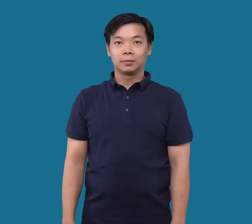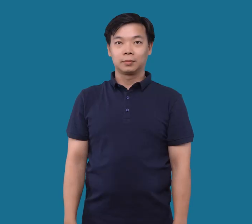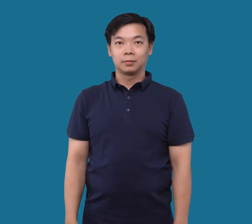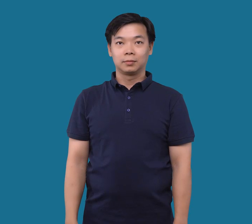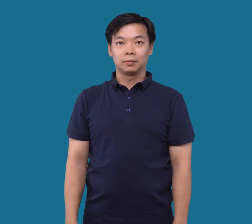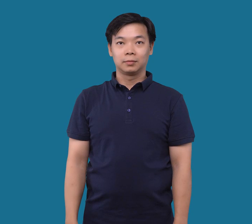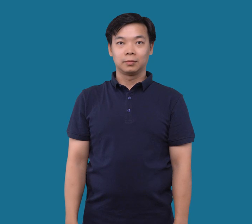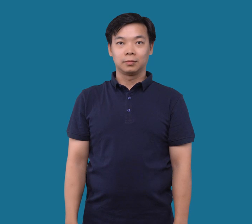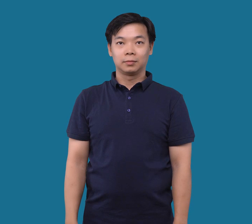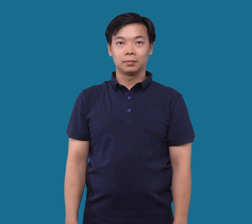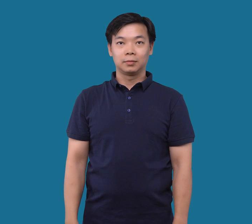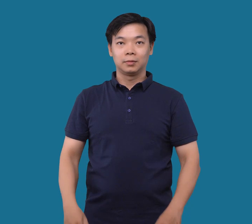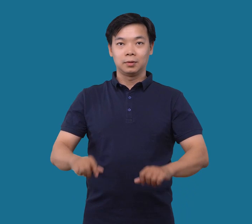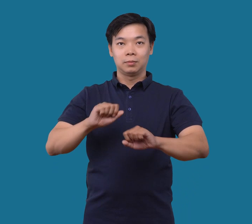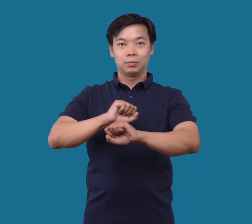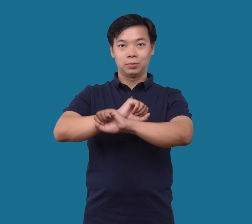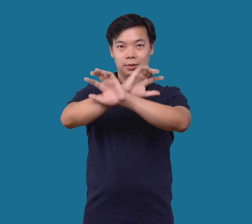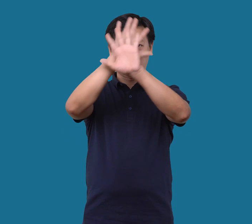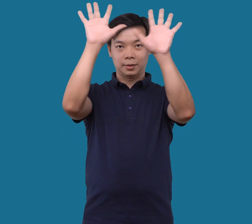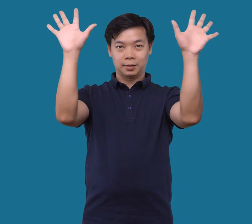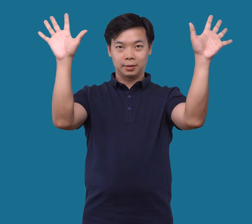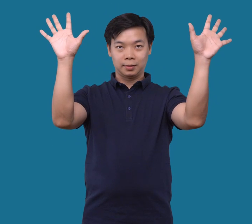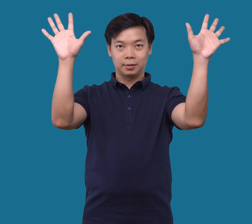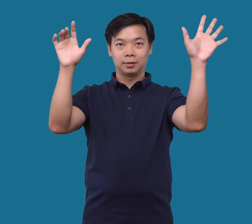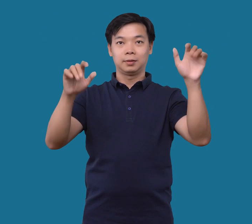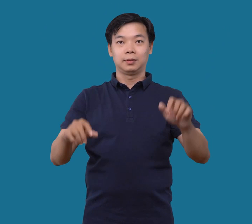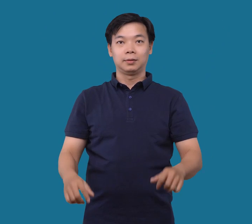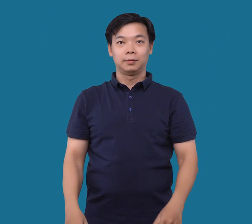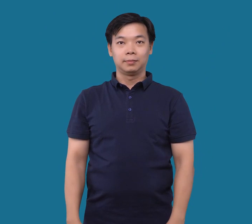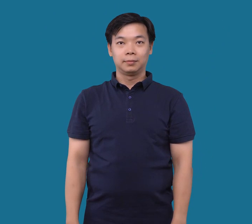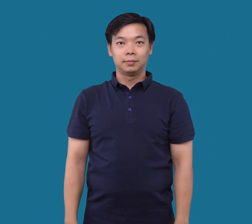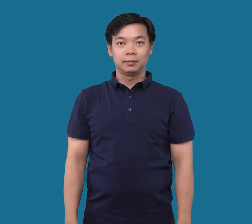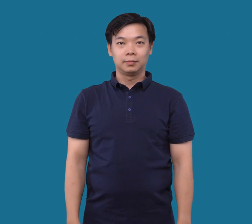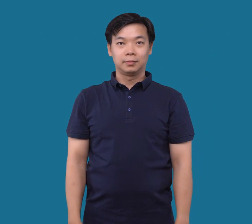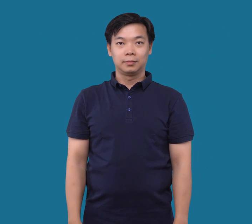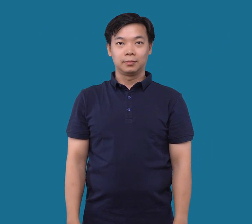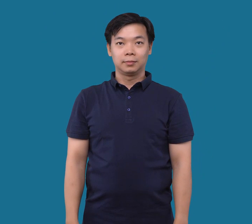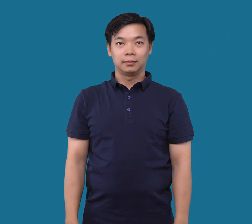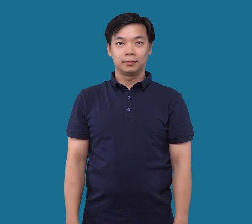buổi sáng